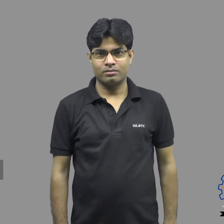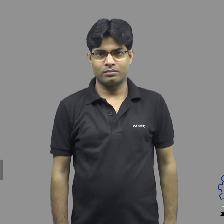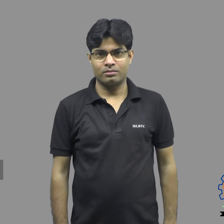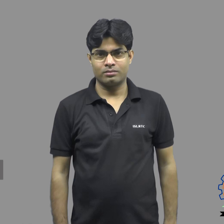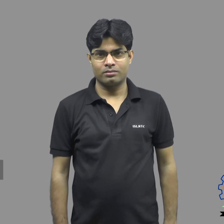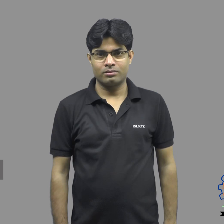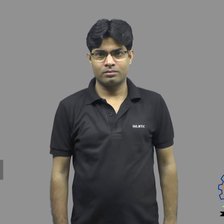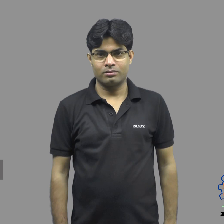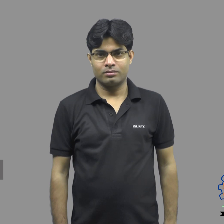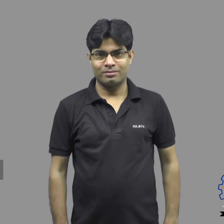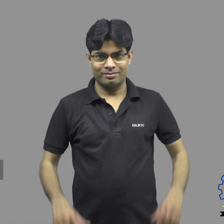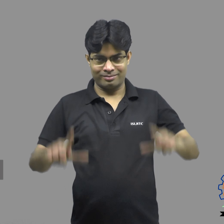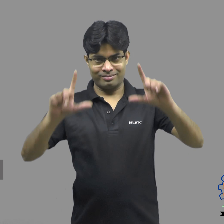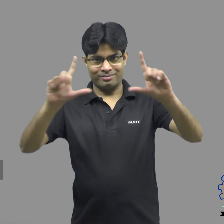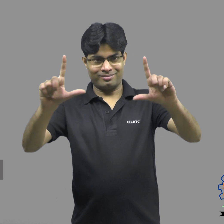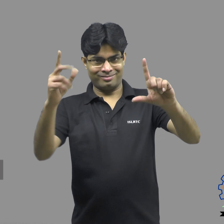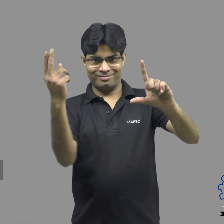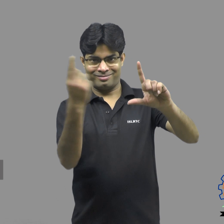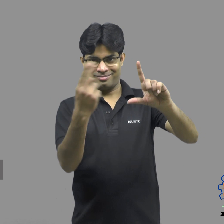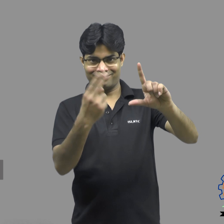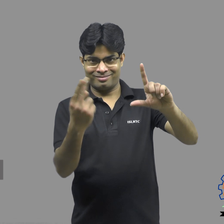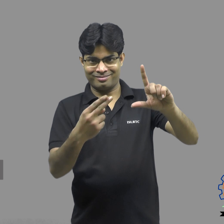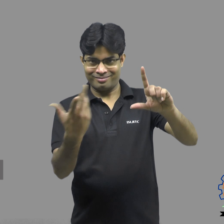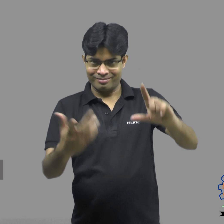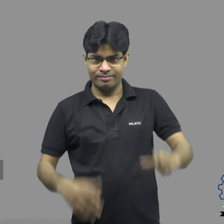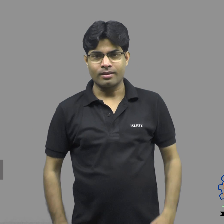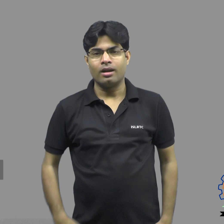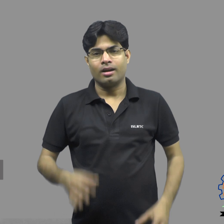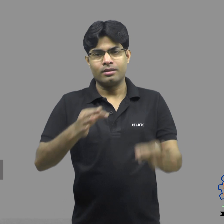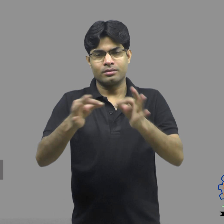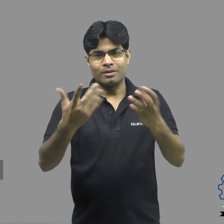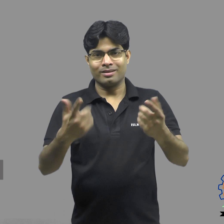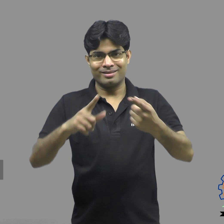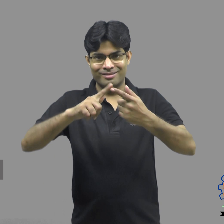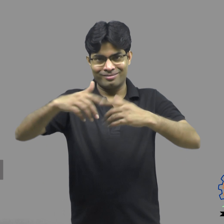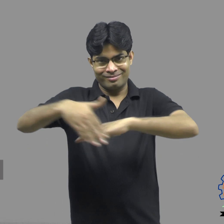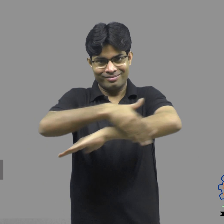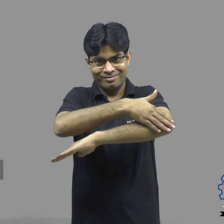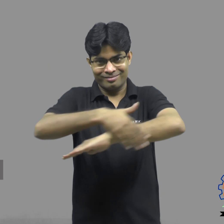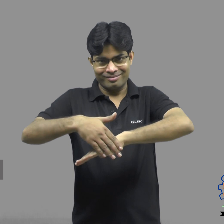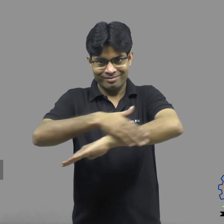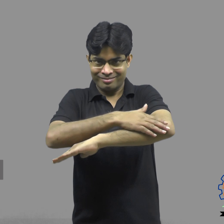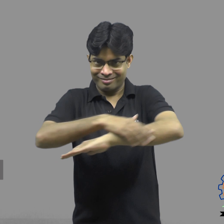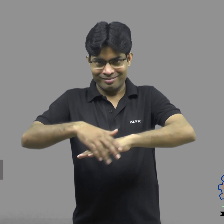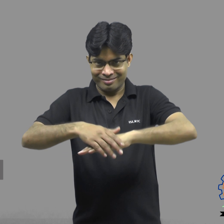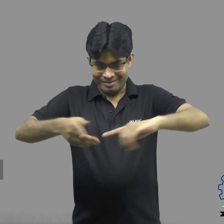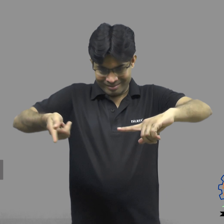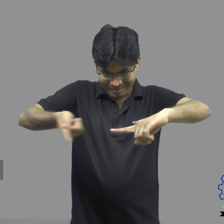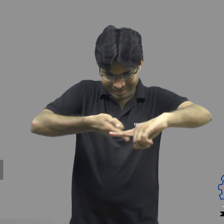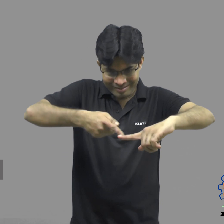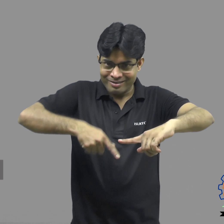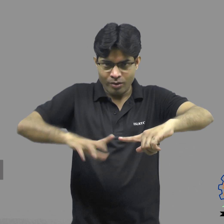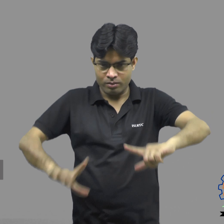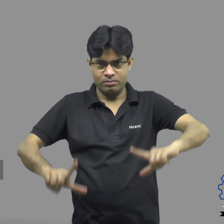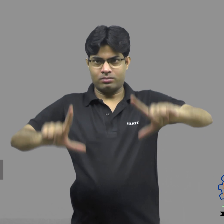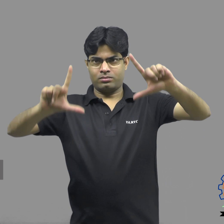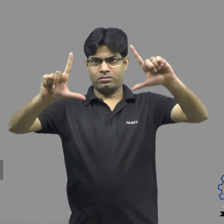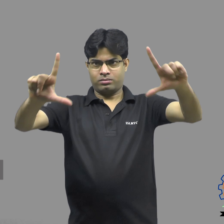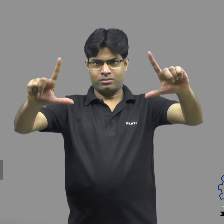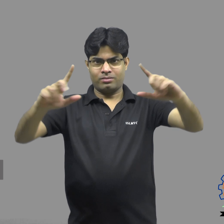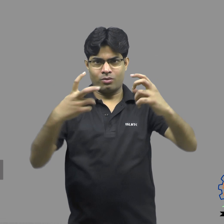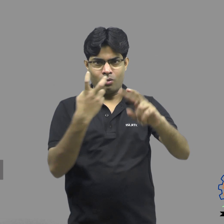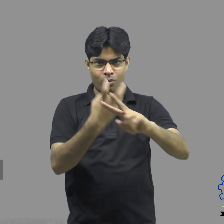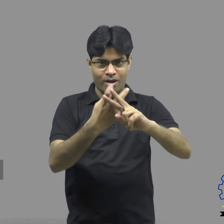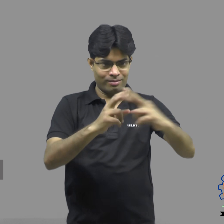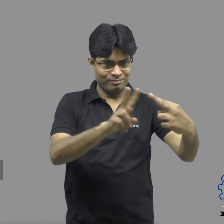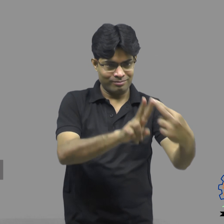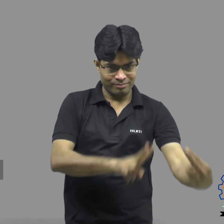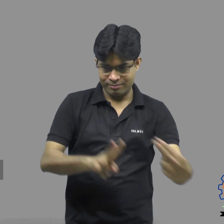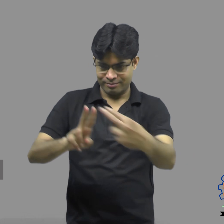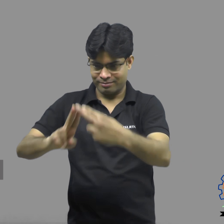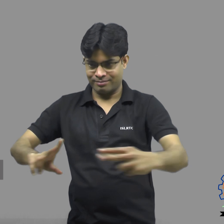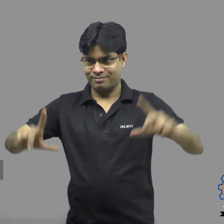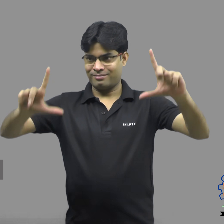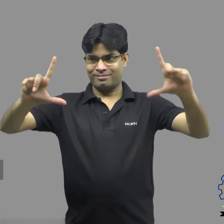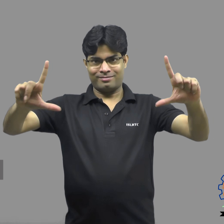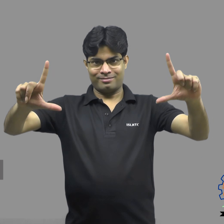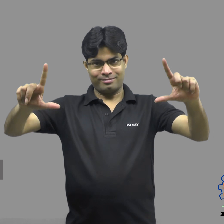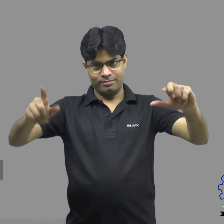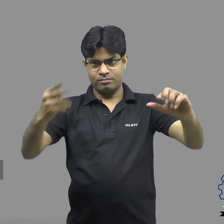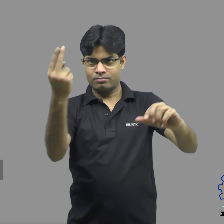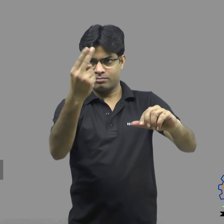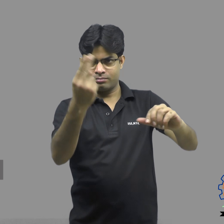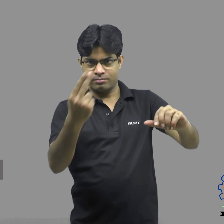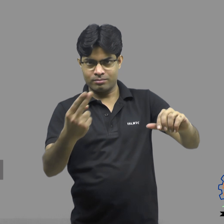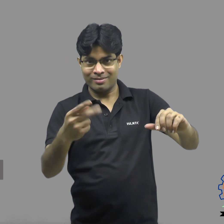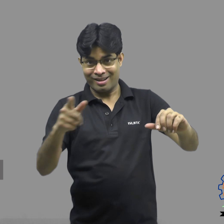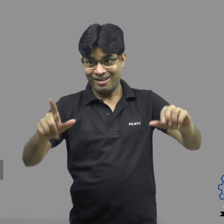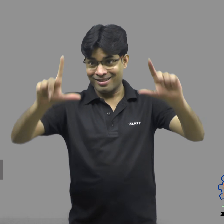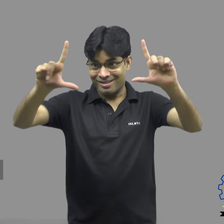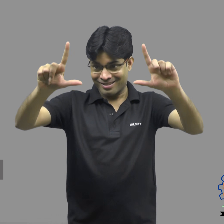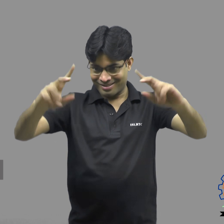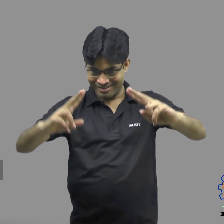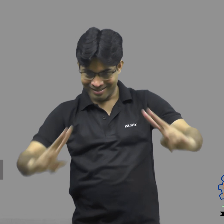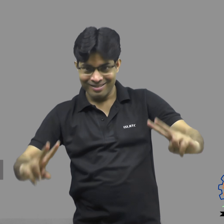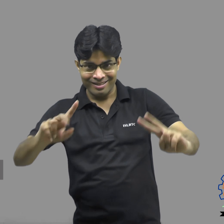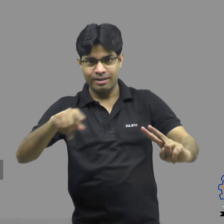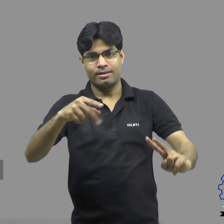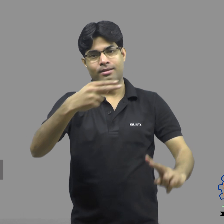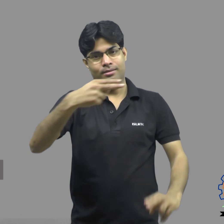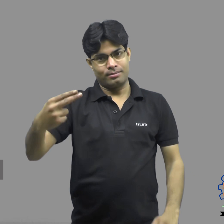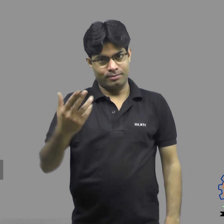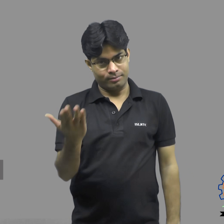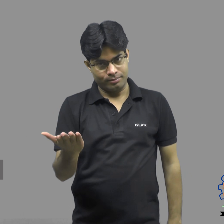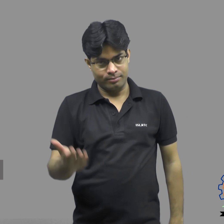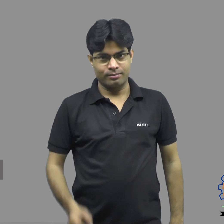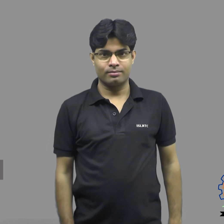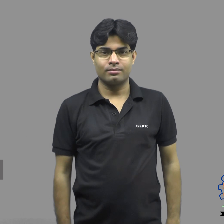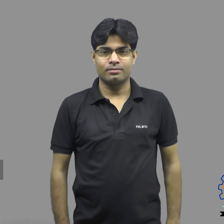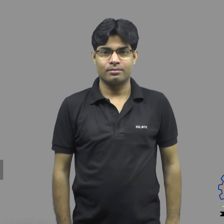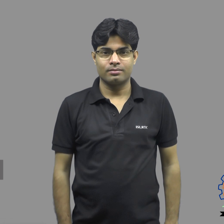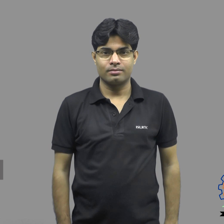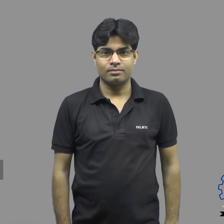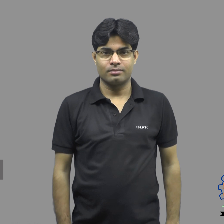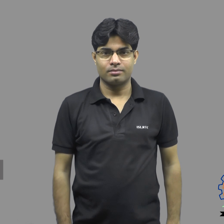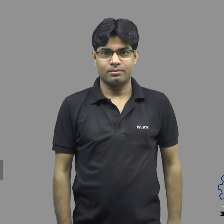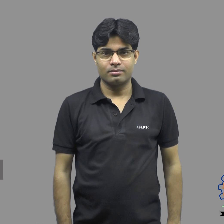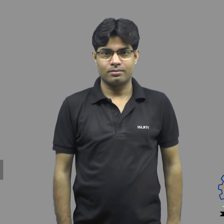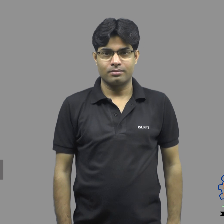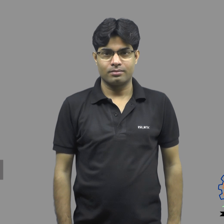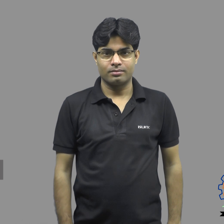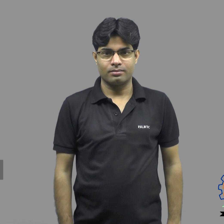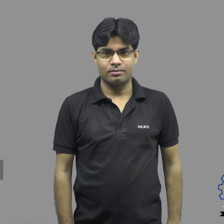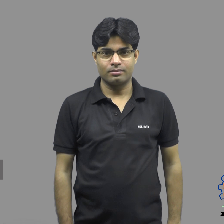Drawing Board